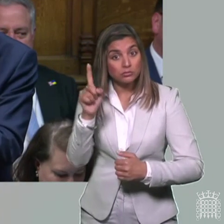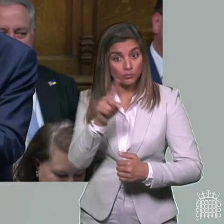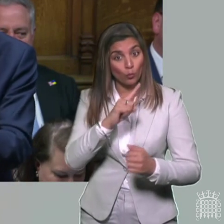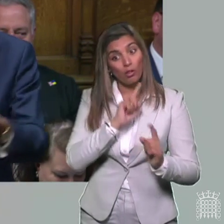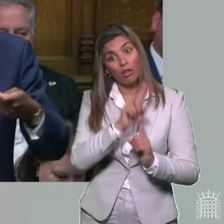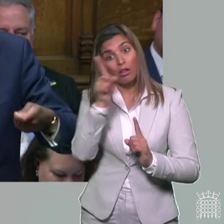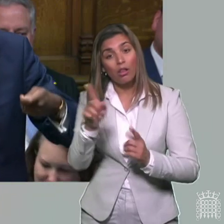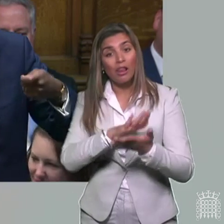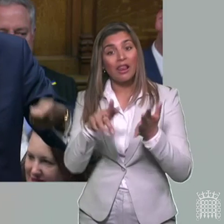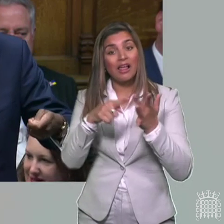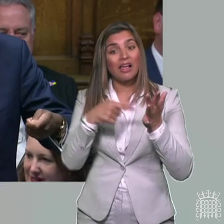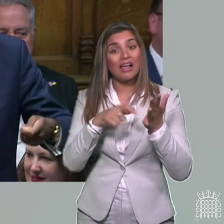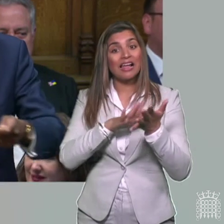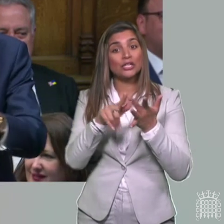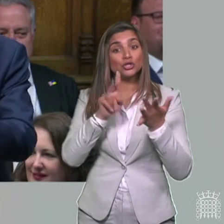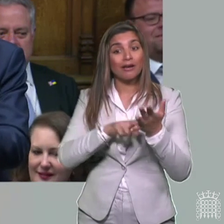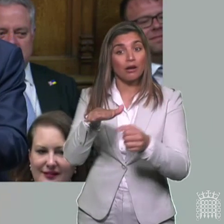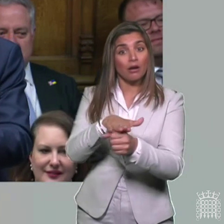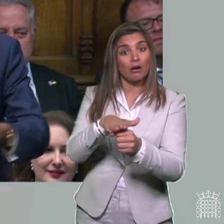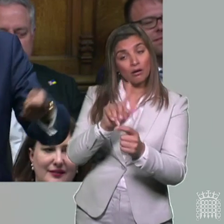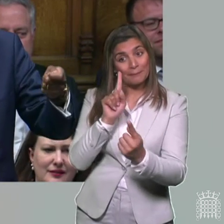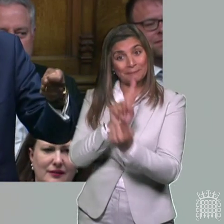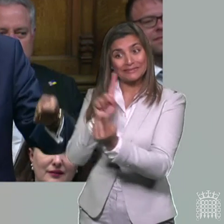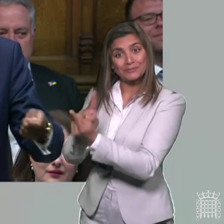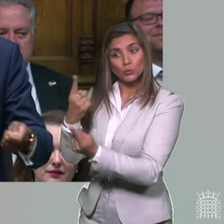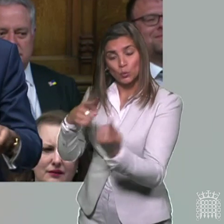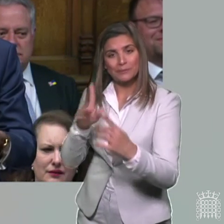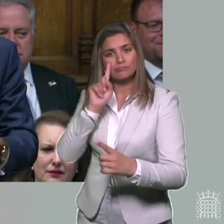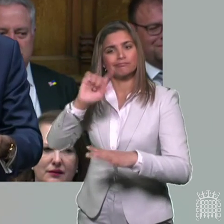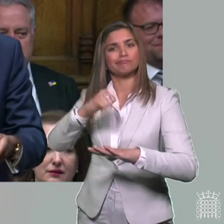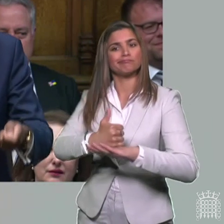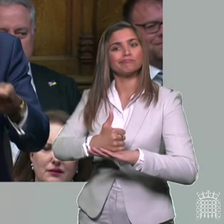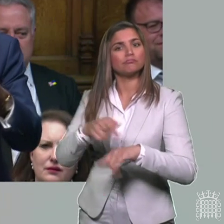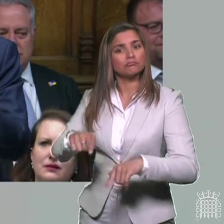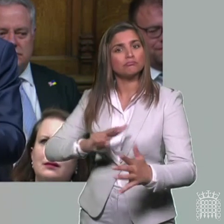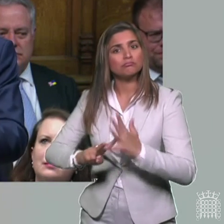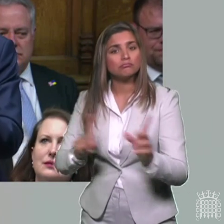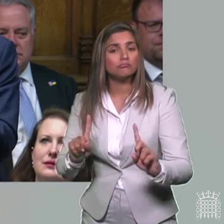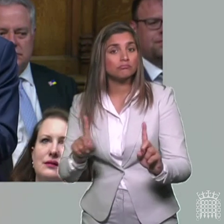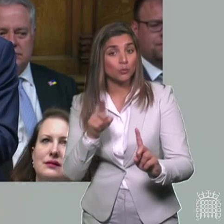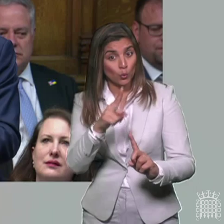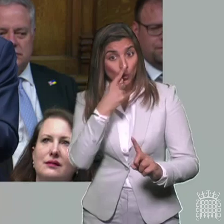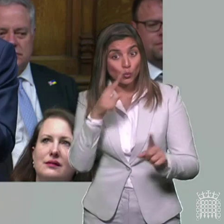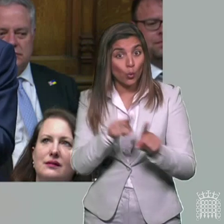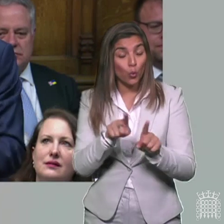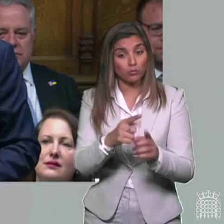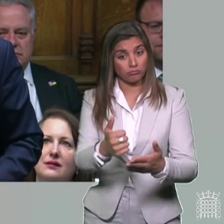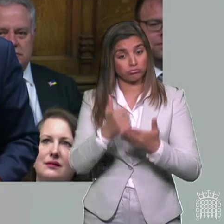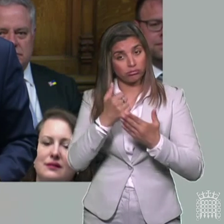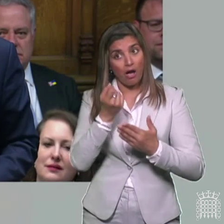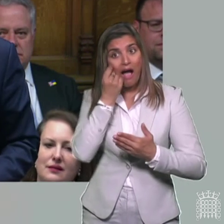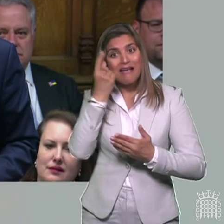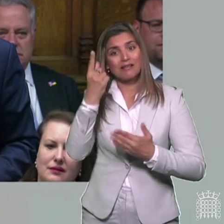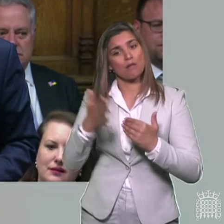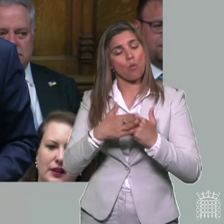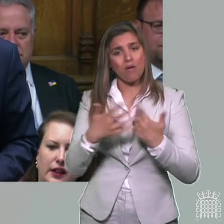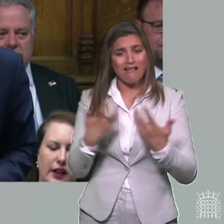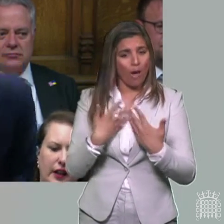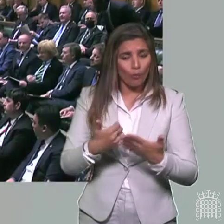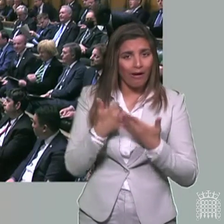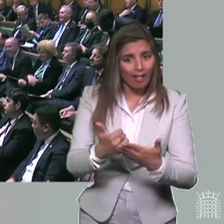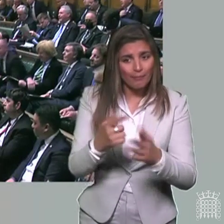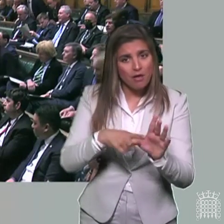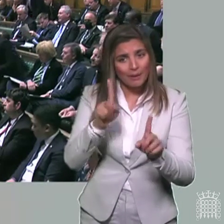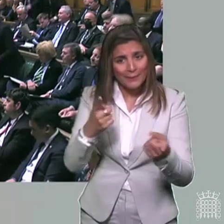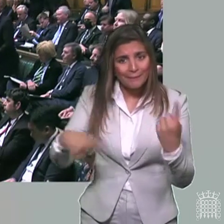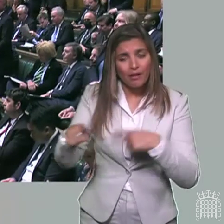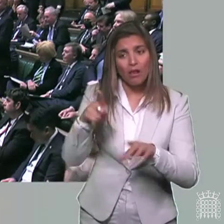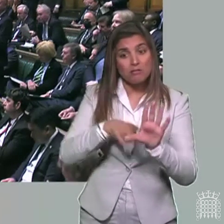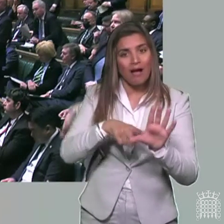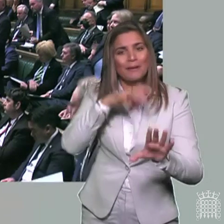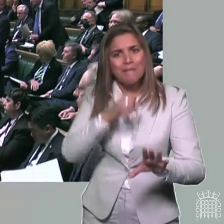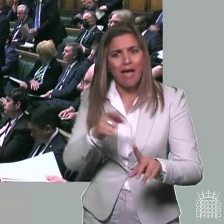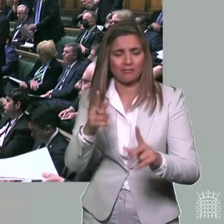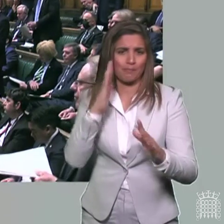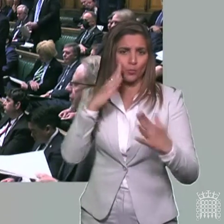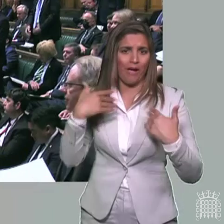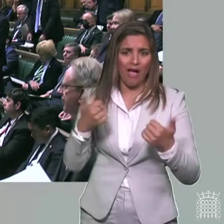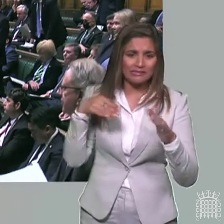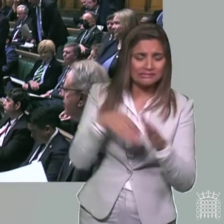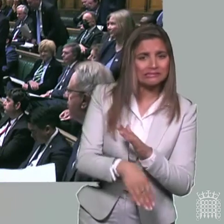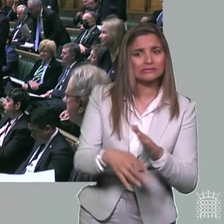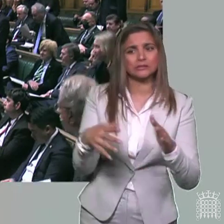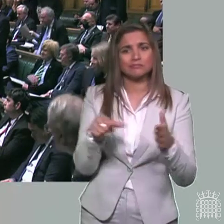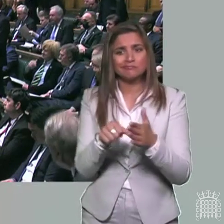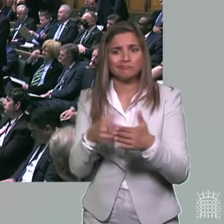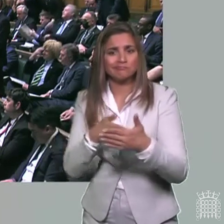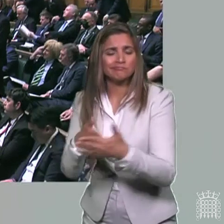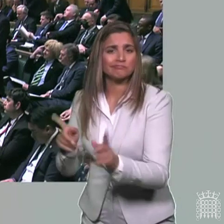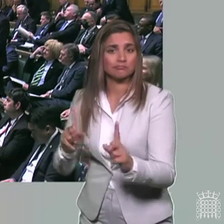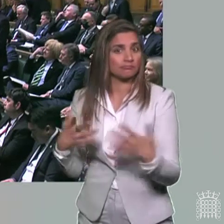Secondly, will he set out what more we can do to help young people and young men with the problems of mental health and wellbeing?